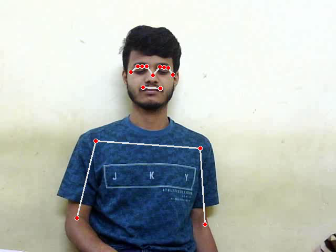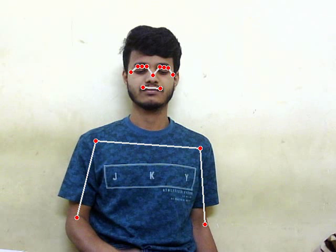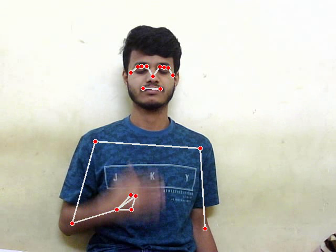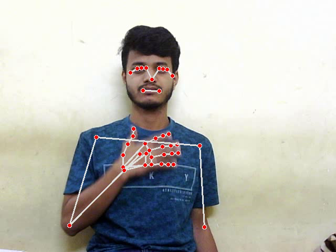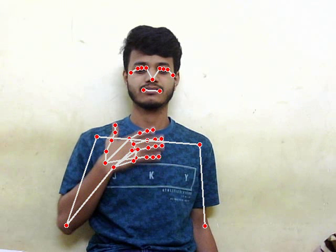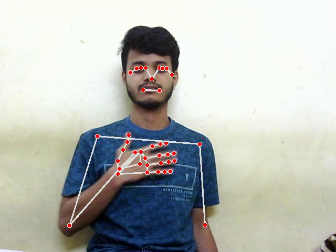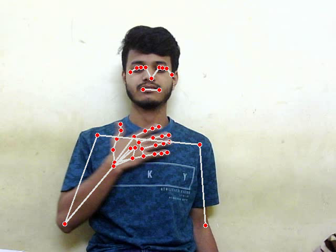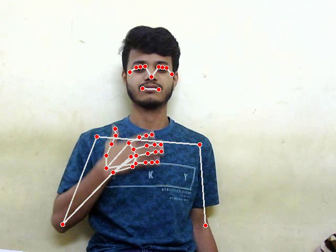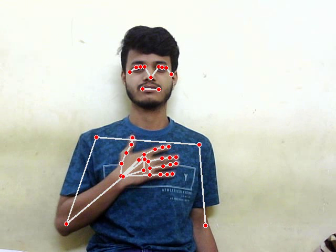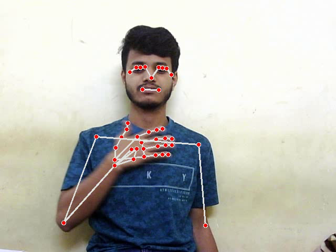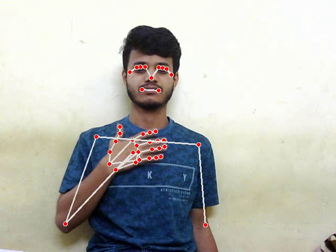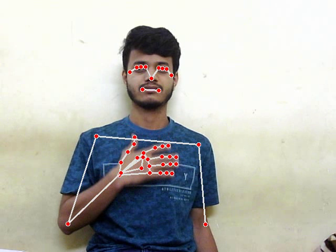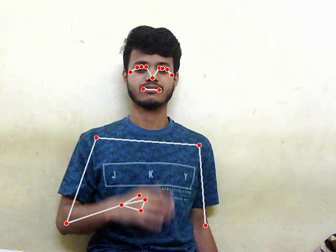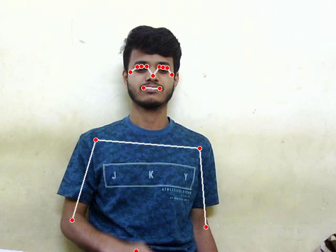please